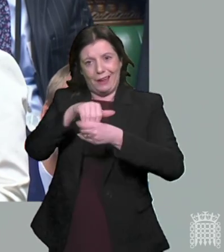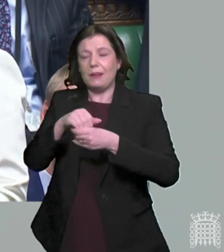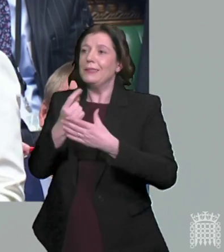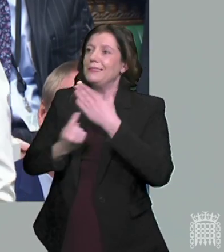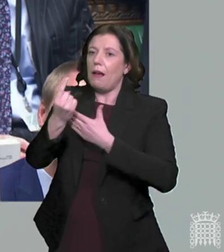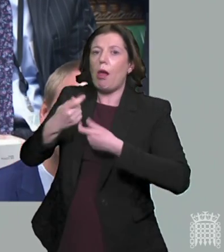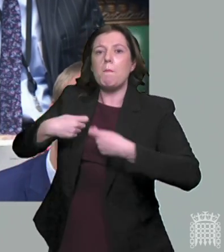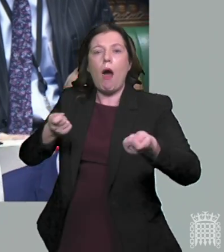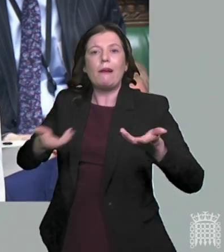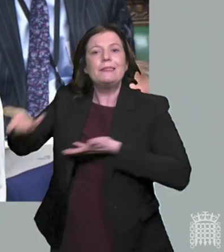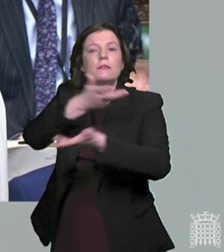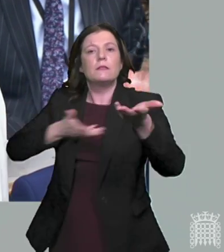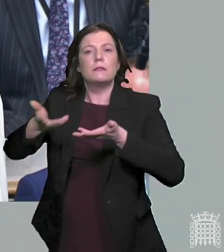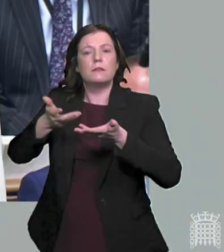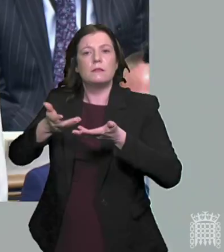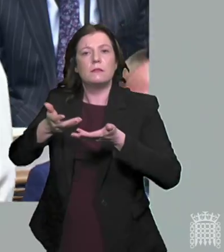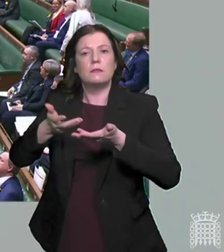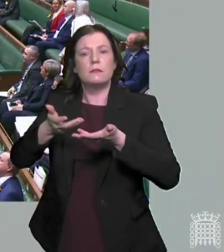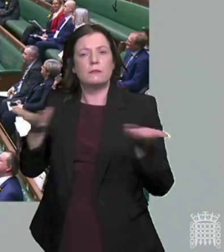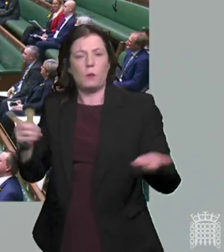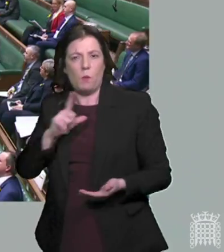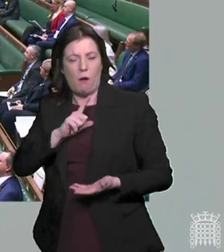Why is it not good enough for Wales?